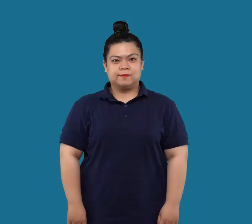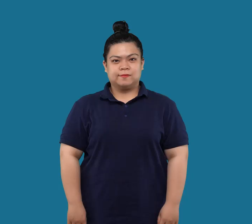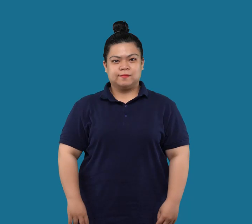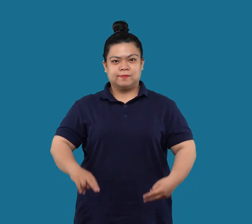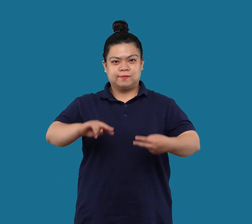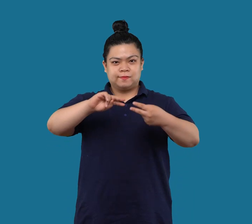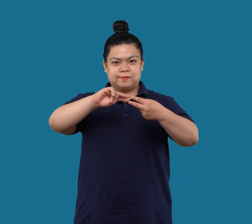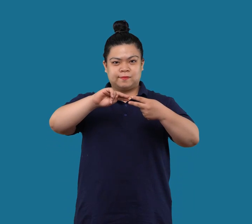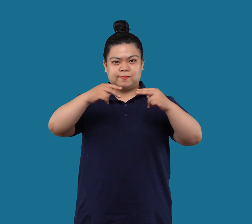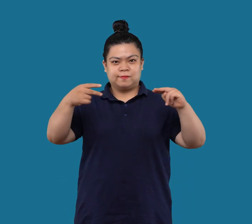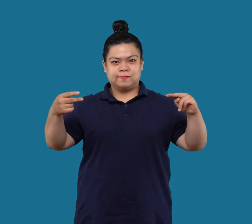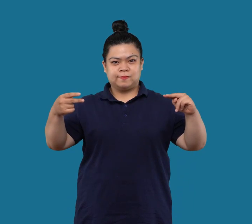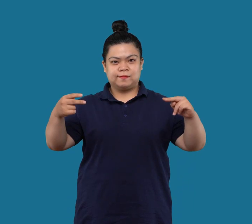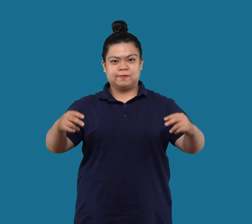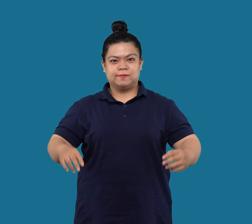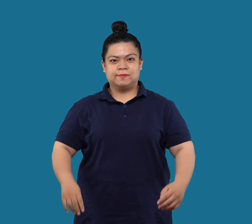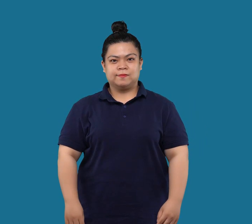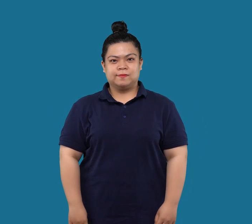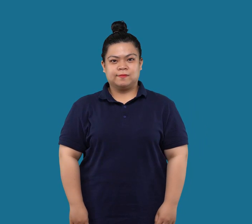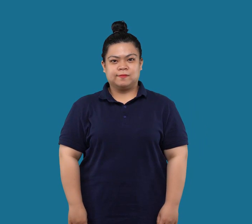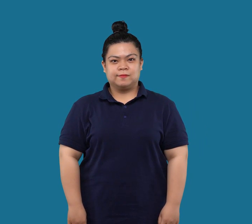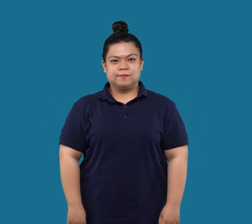ngữ pháp